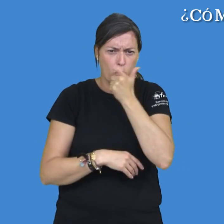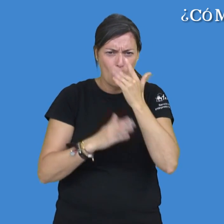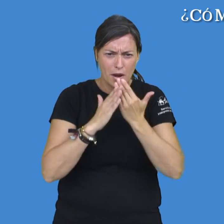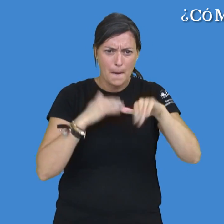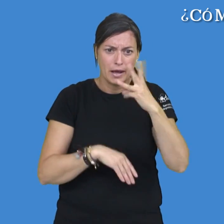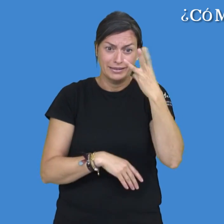superior